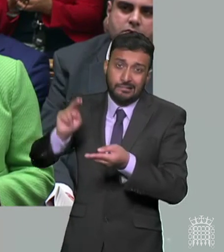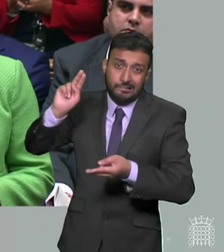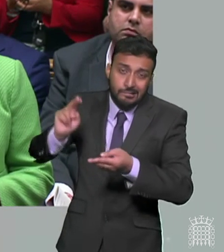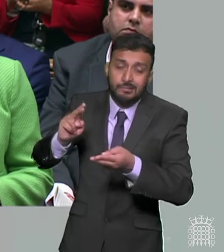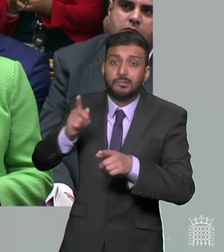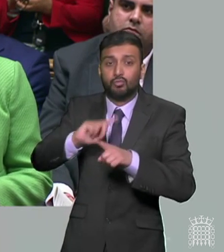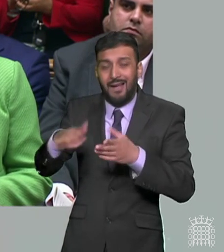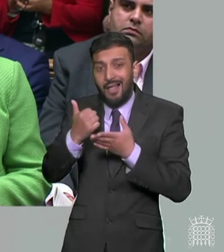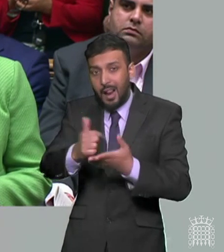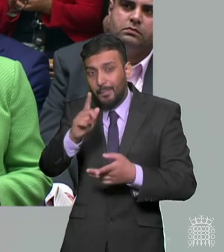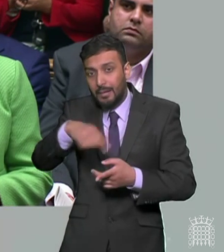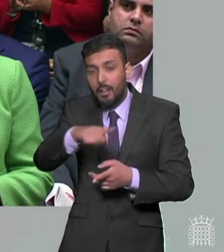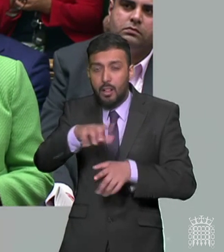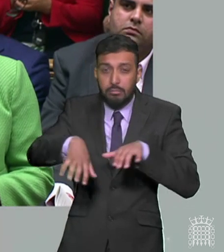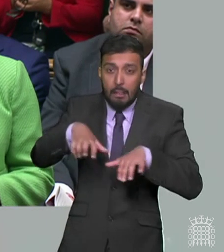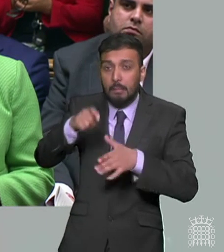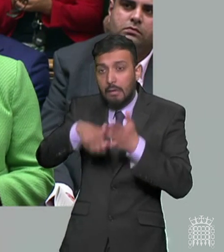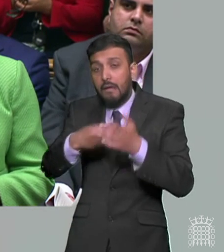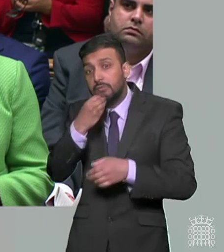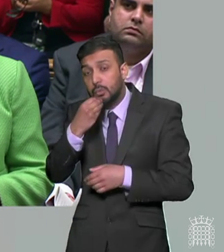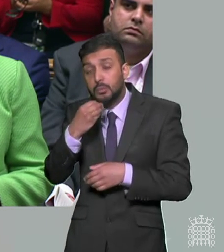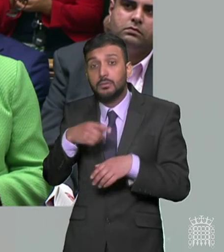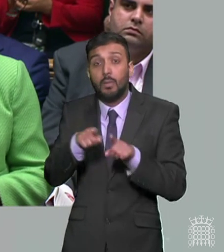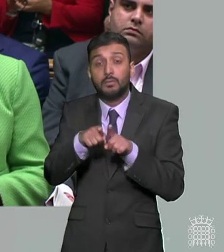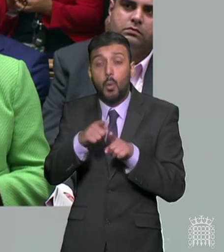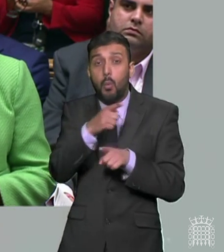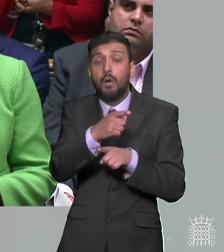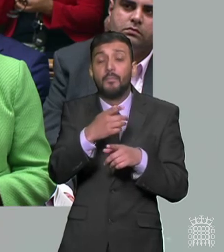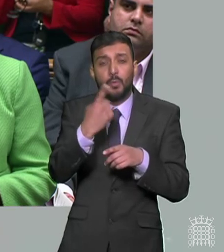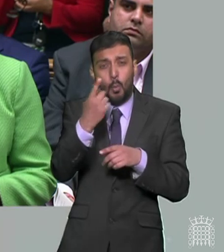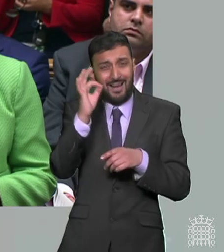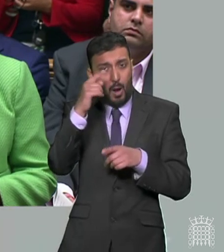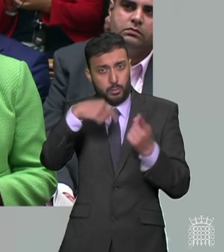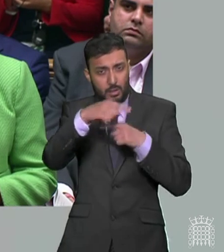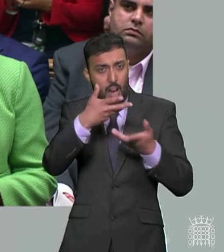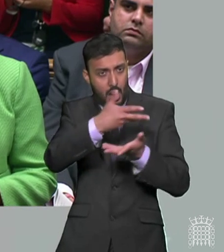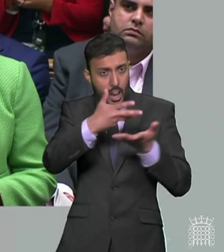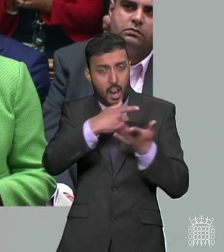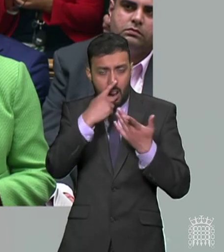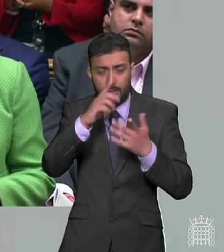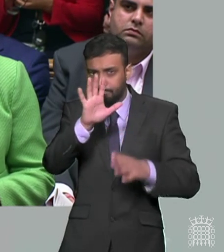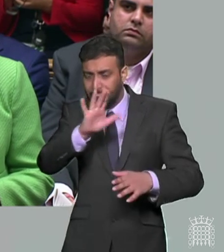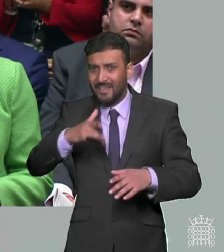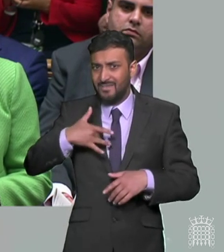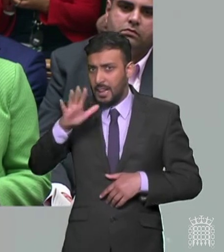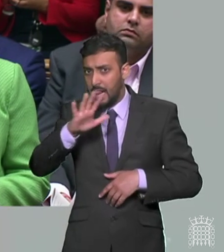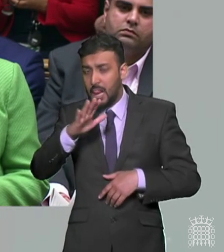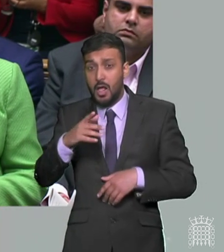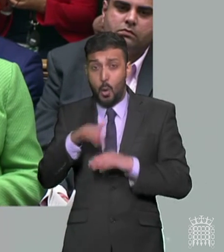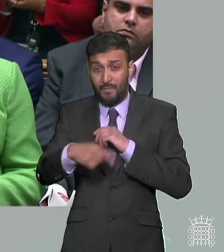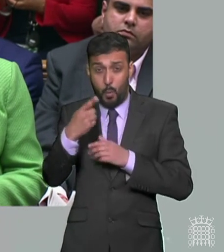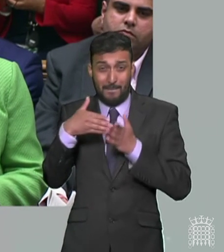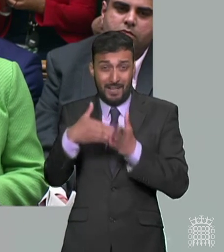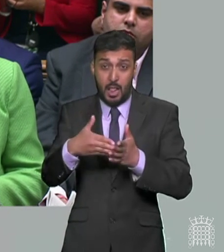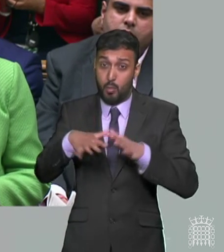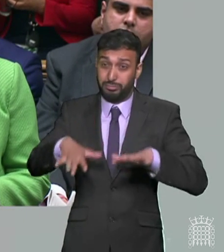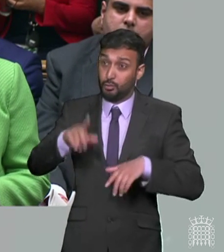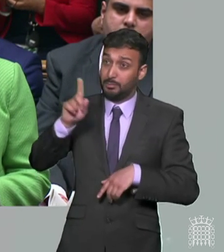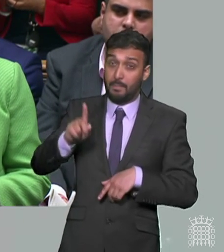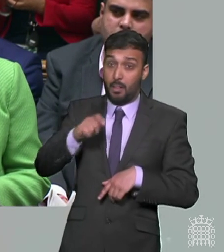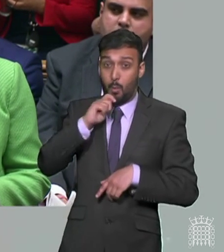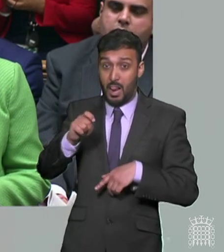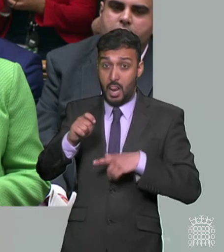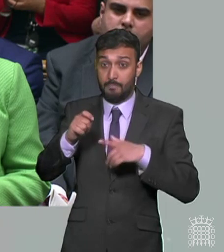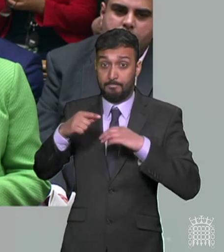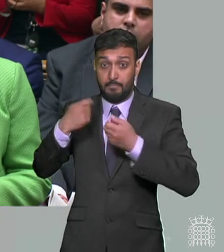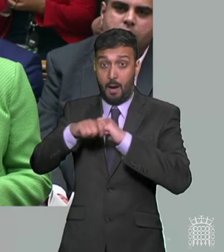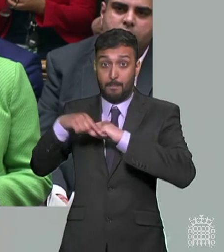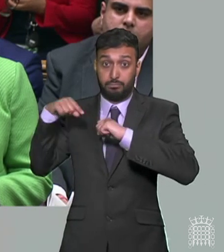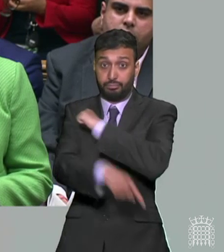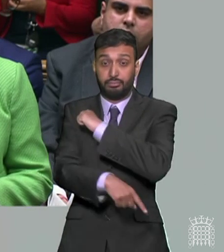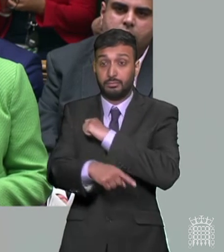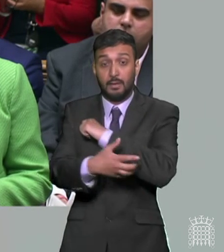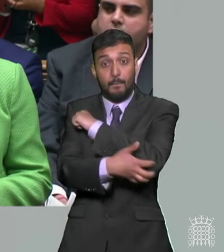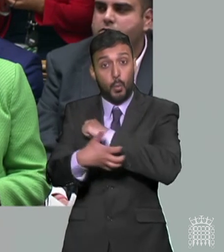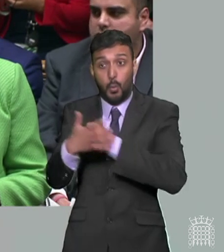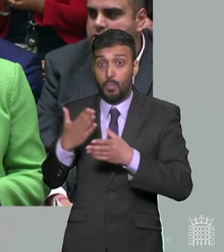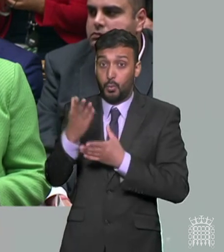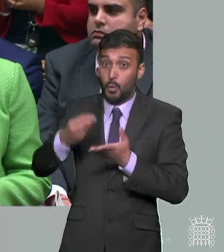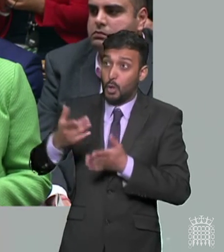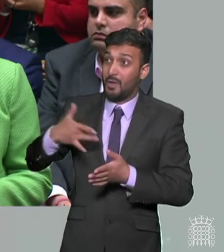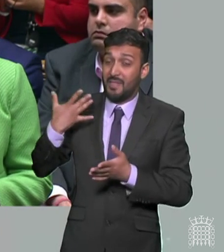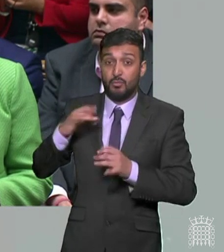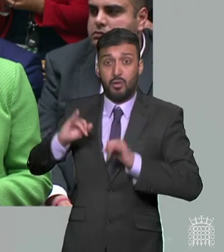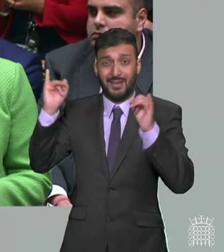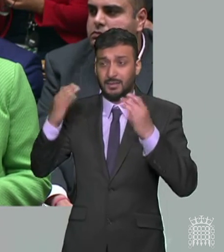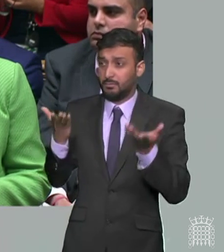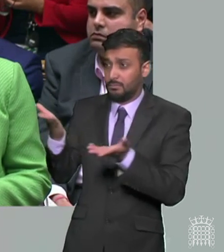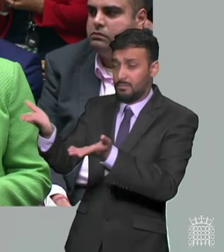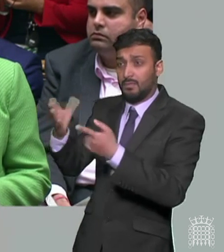The Resolution Foundation has reported that 1.3 million low-income Britons will be pushed into absolute poverty by the cost of living crisis, but this Government are doing nothing to protect people who are struggling.